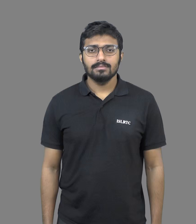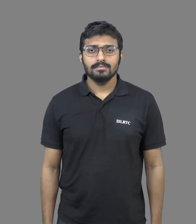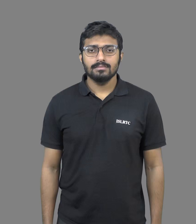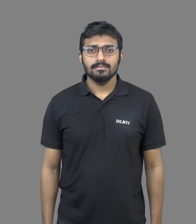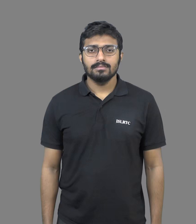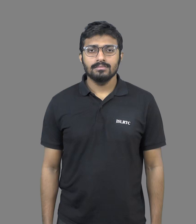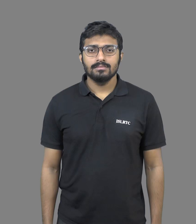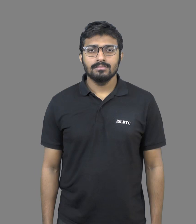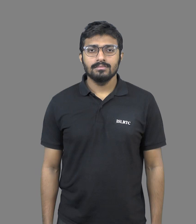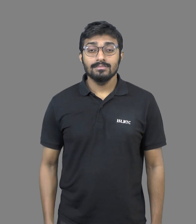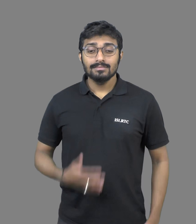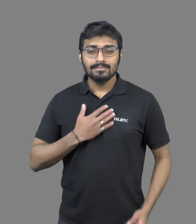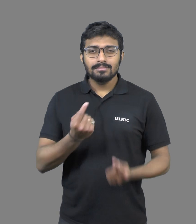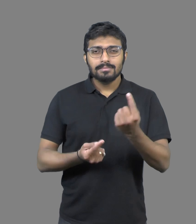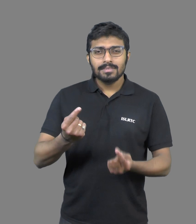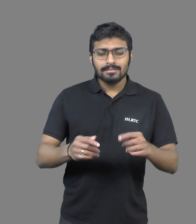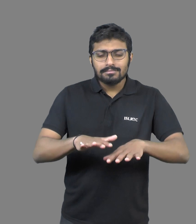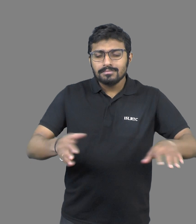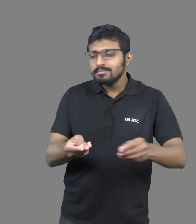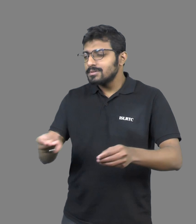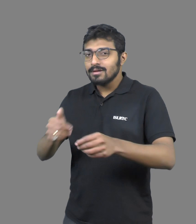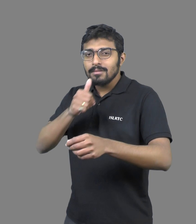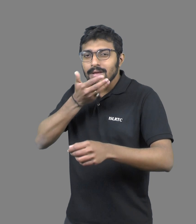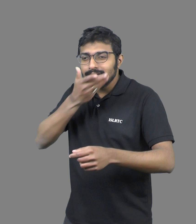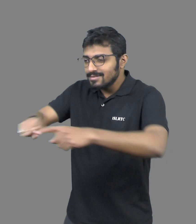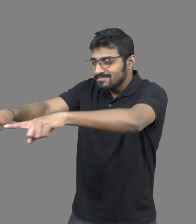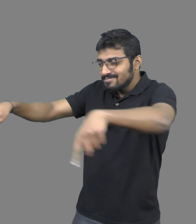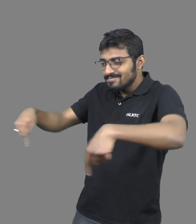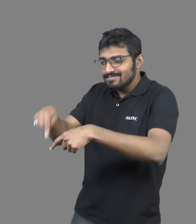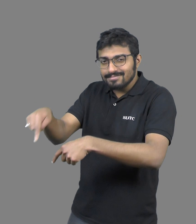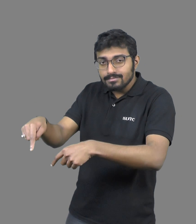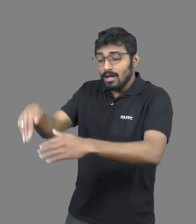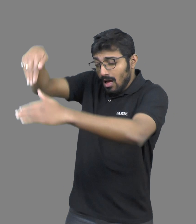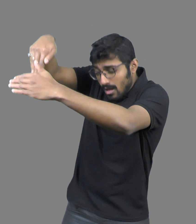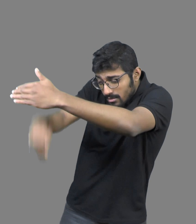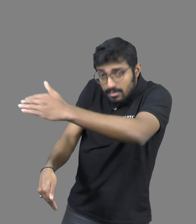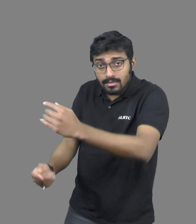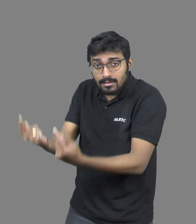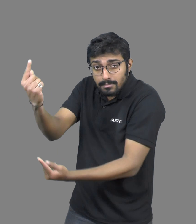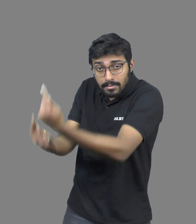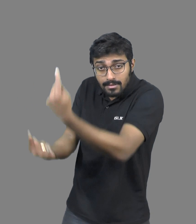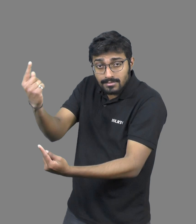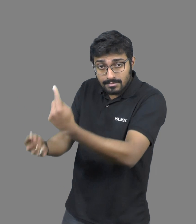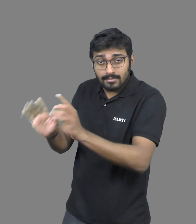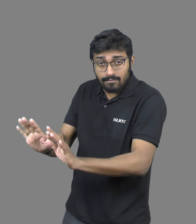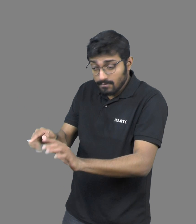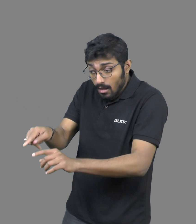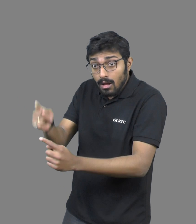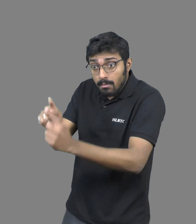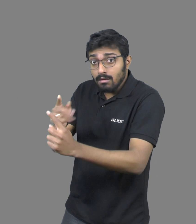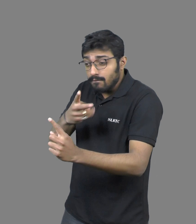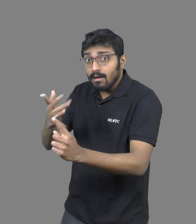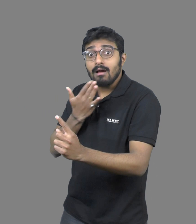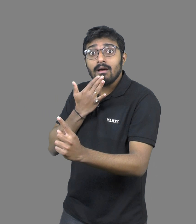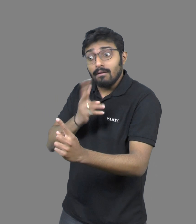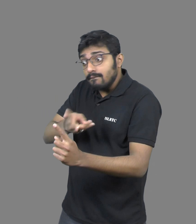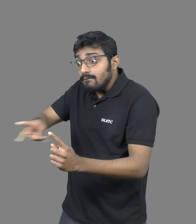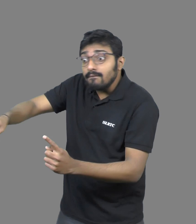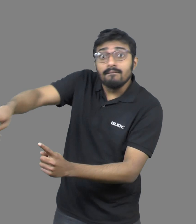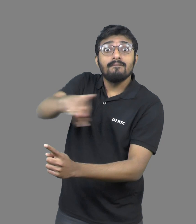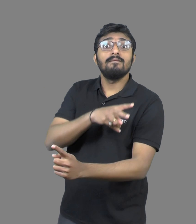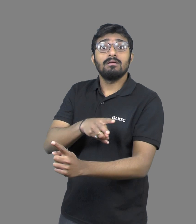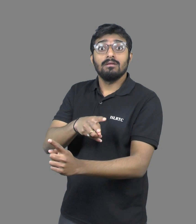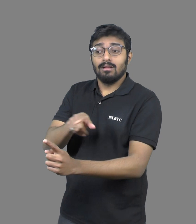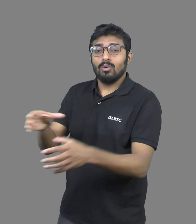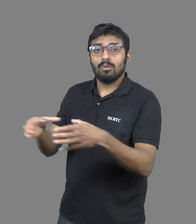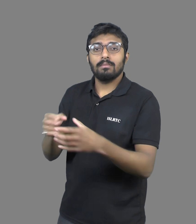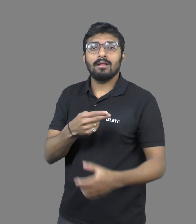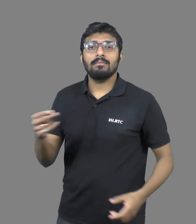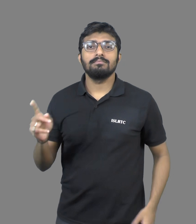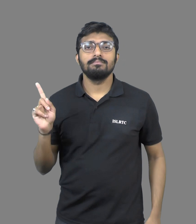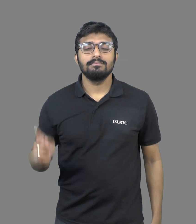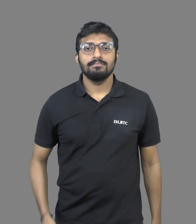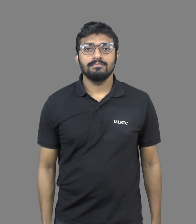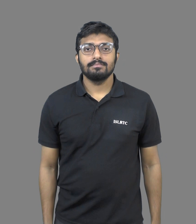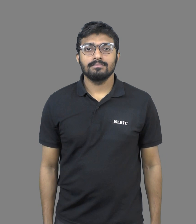Aquatic Plants of Various Colour